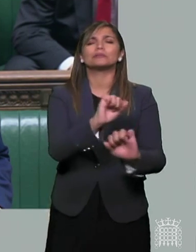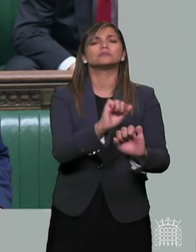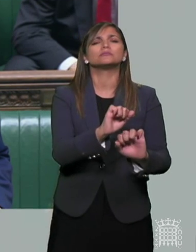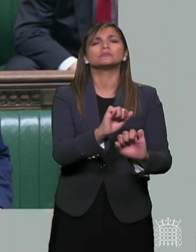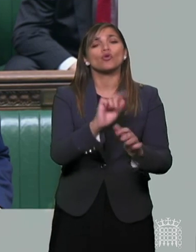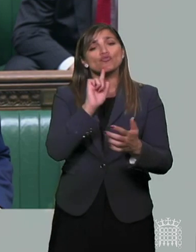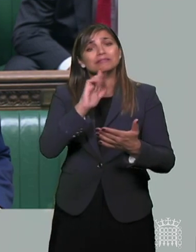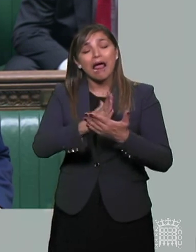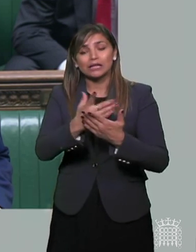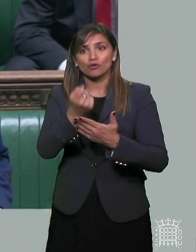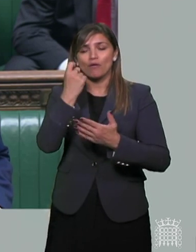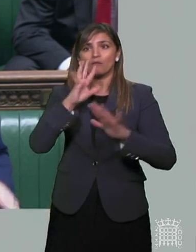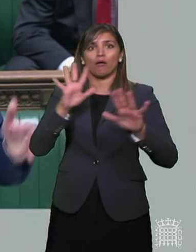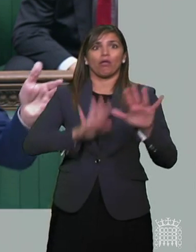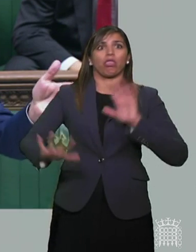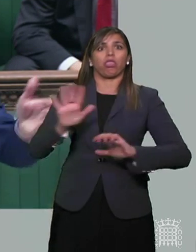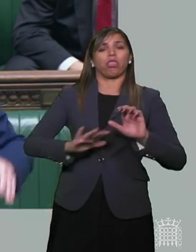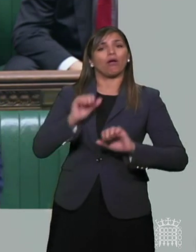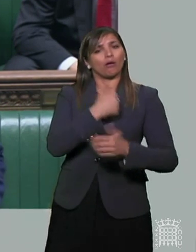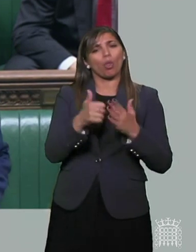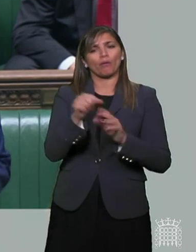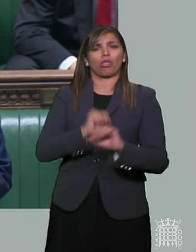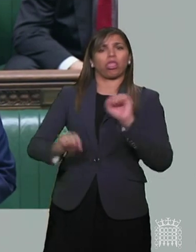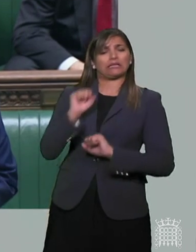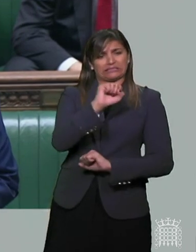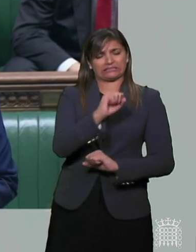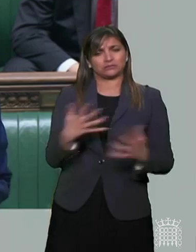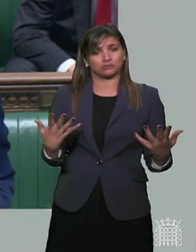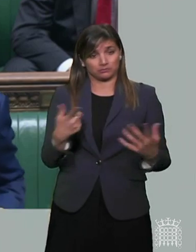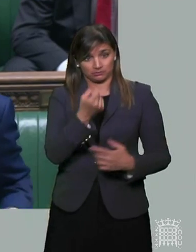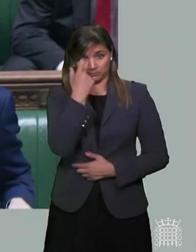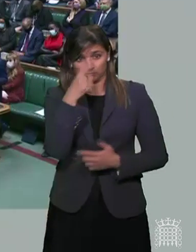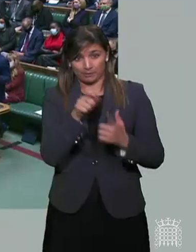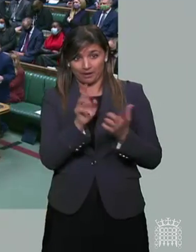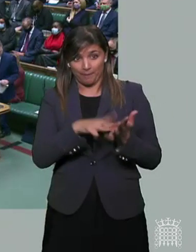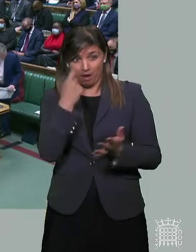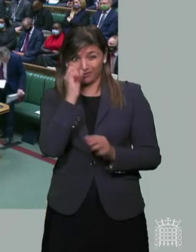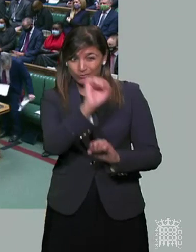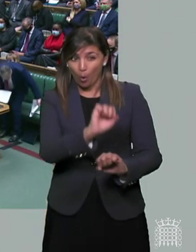Does the Prime Minister understand why his own MPs no longer trust him?